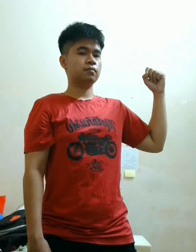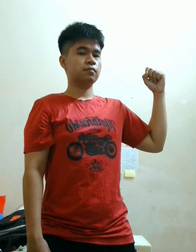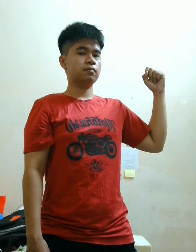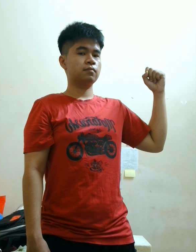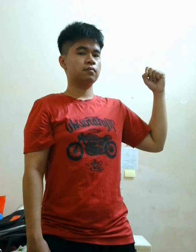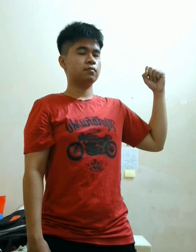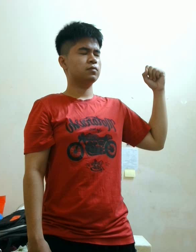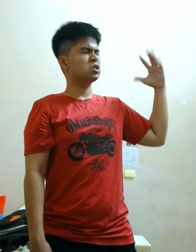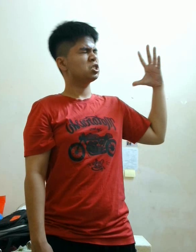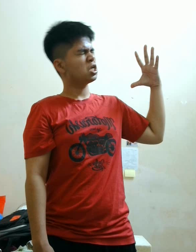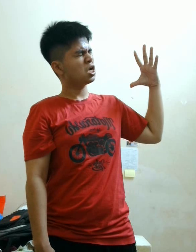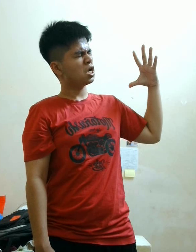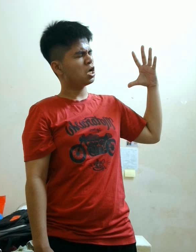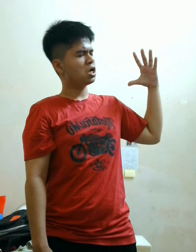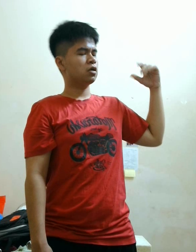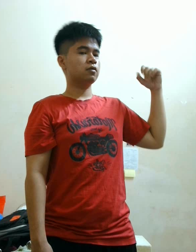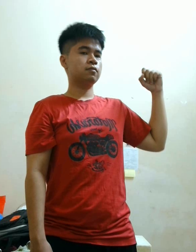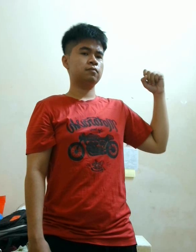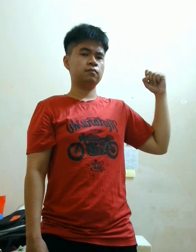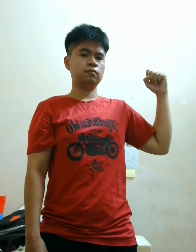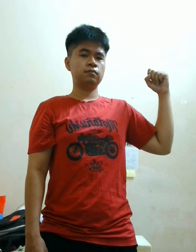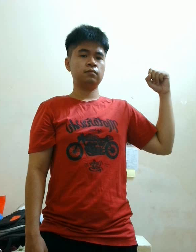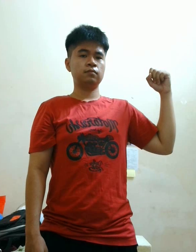troi nang